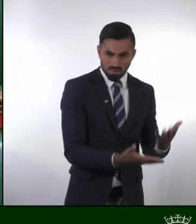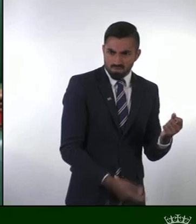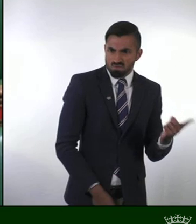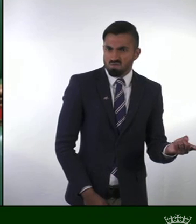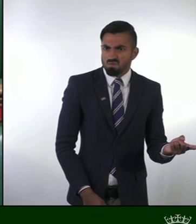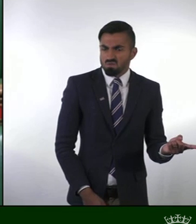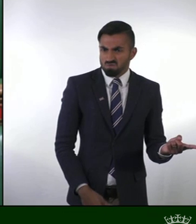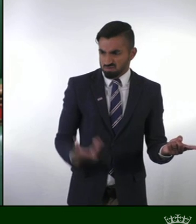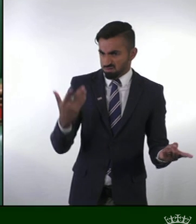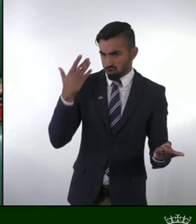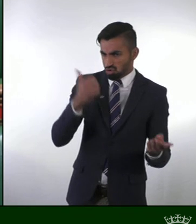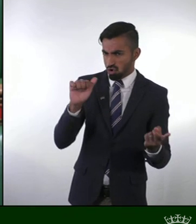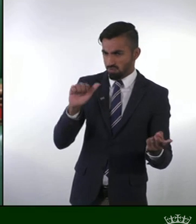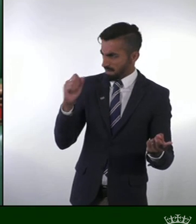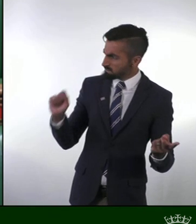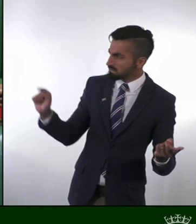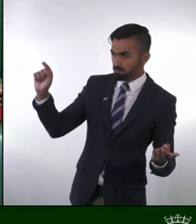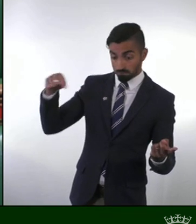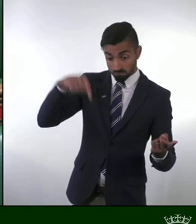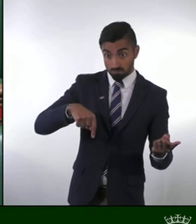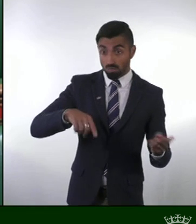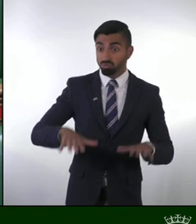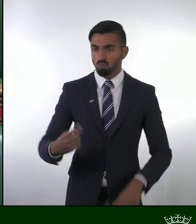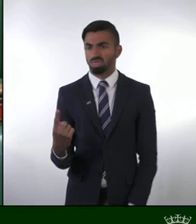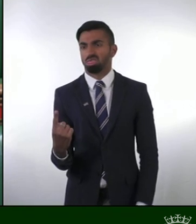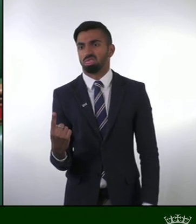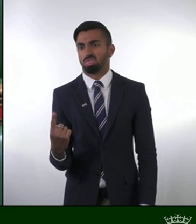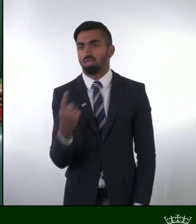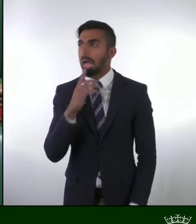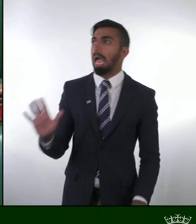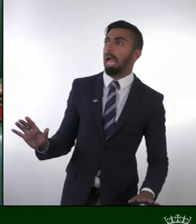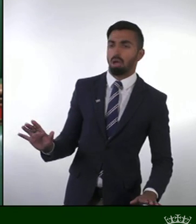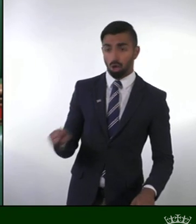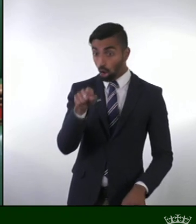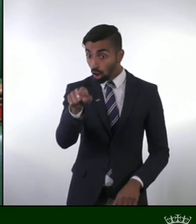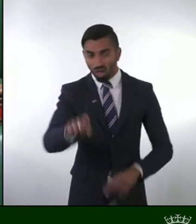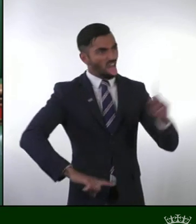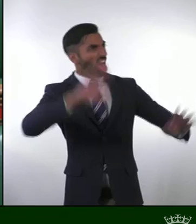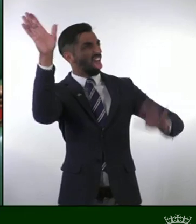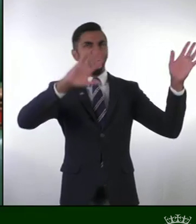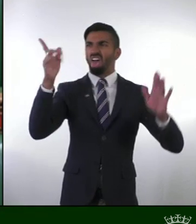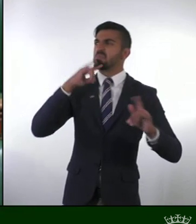And it is no good the Prime Minister flailing around, trying to blame others.